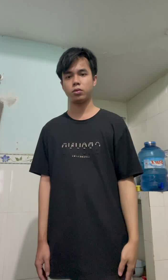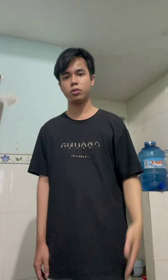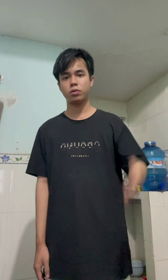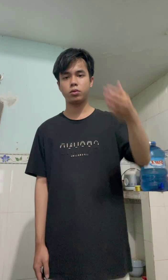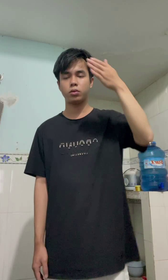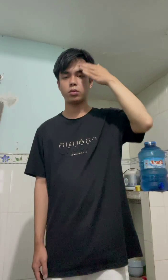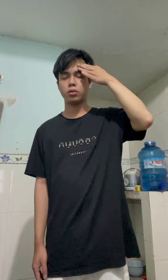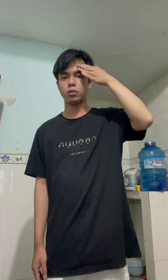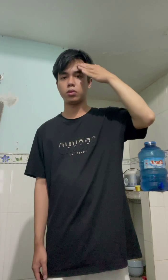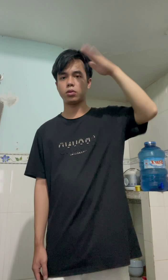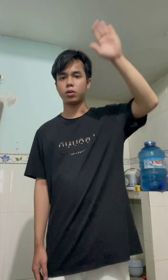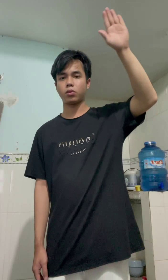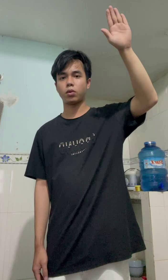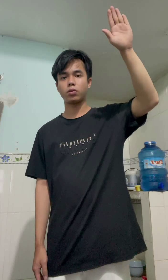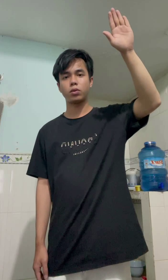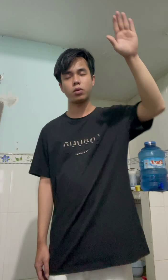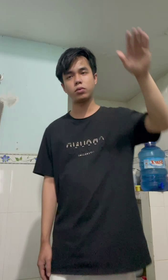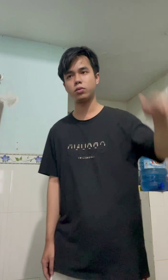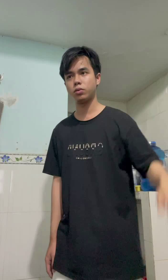khong biet